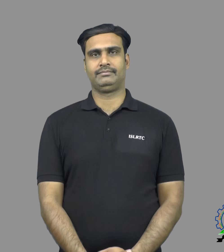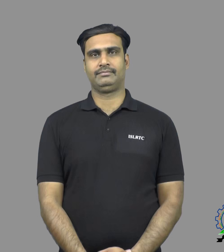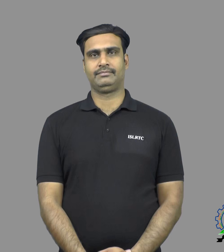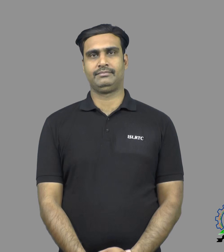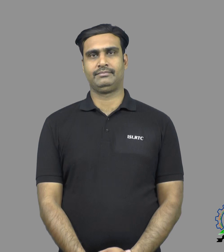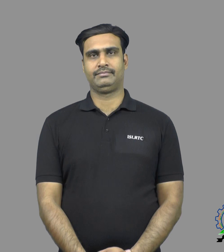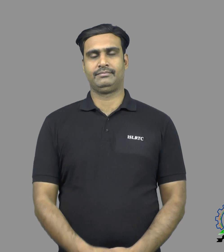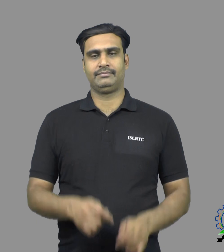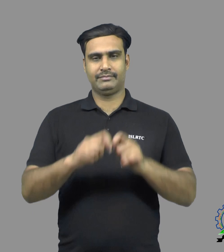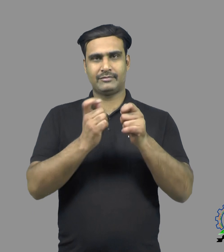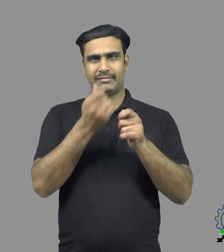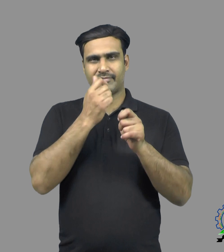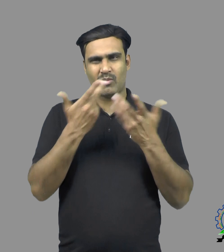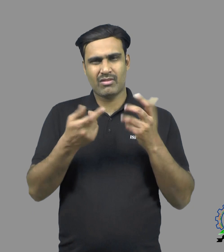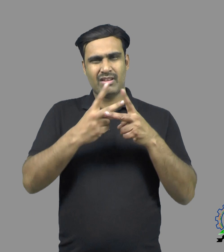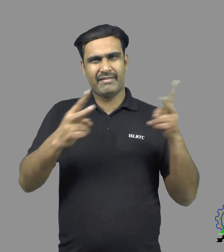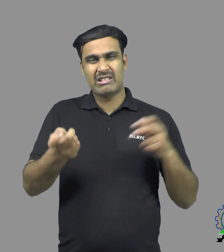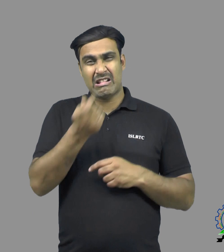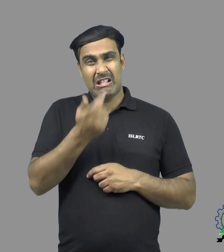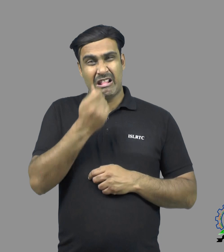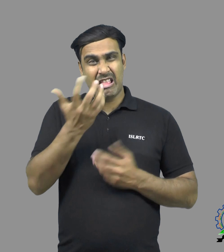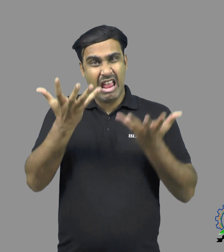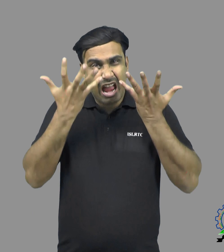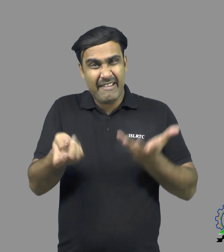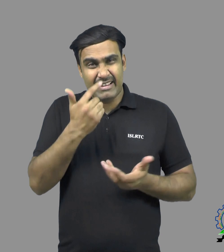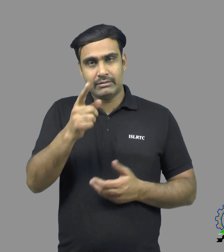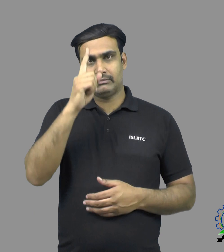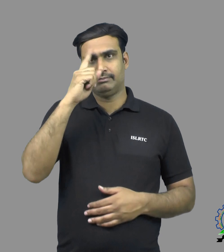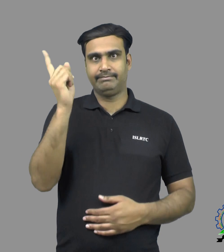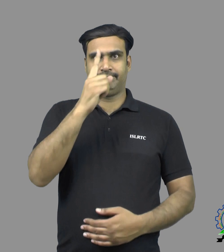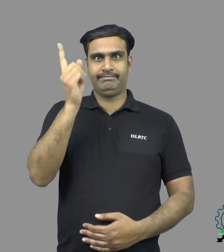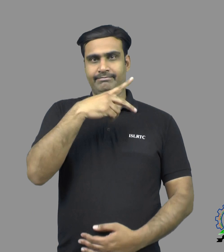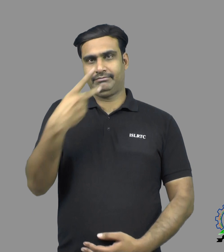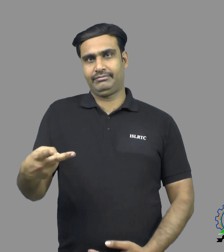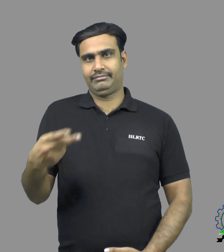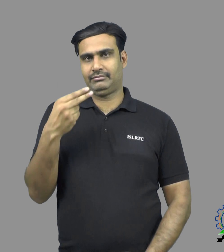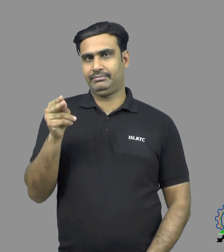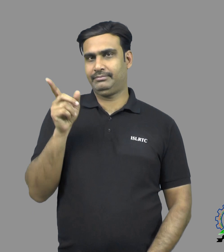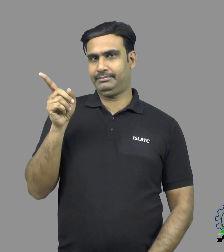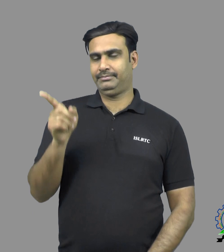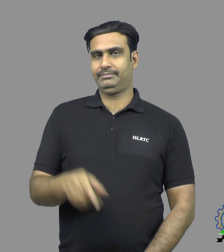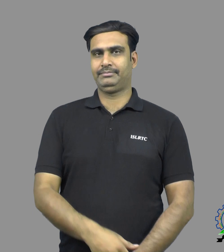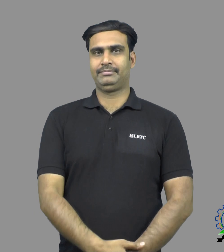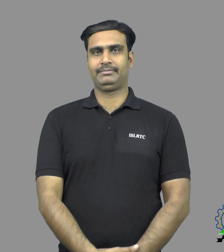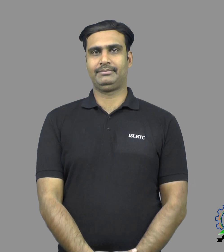Drug Overdose